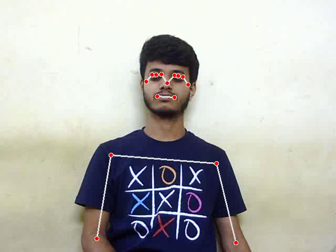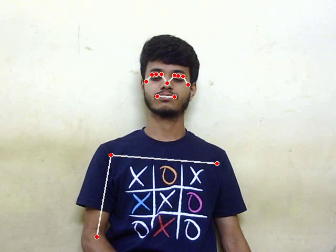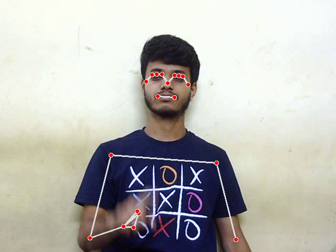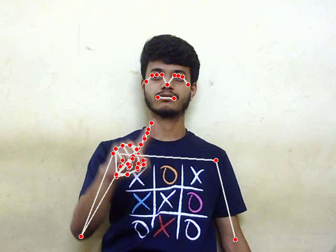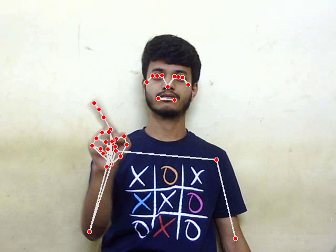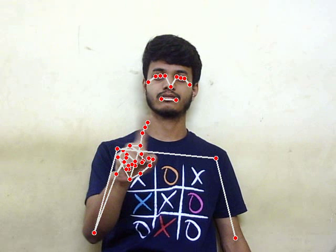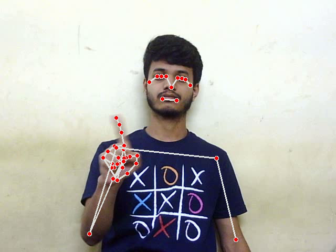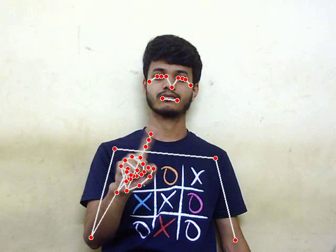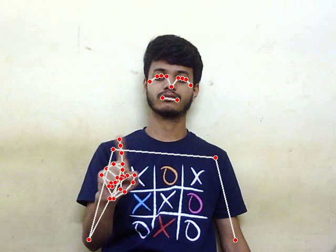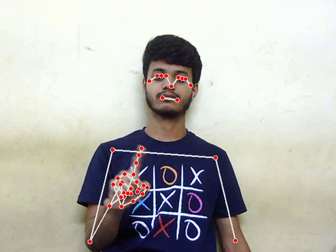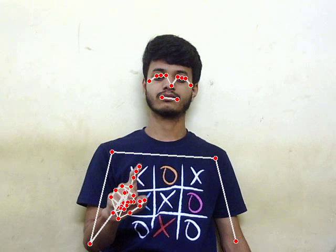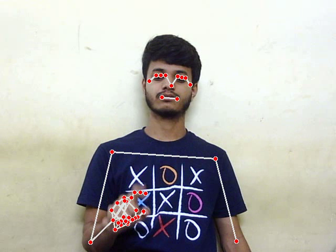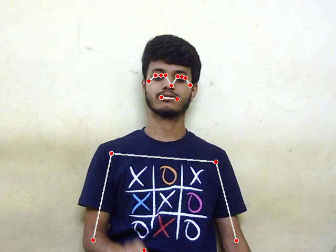where